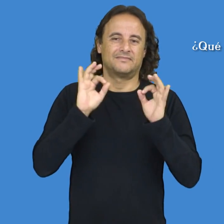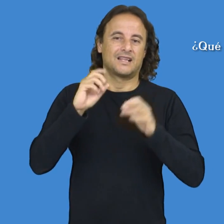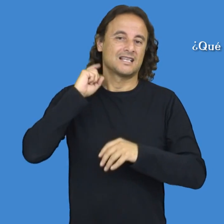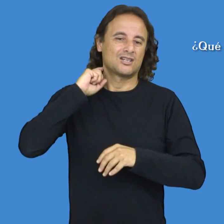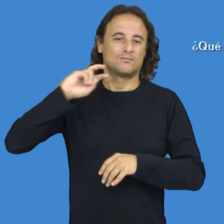meningitis